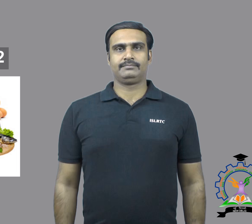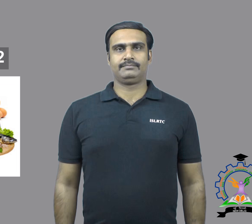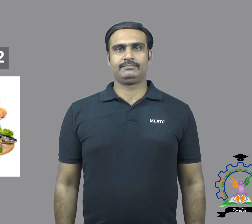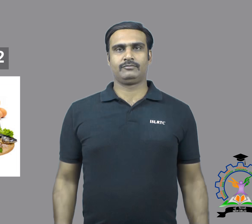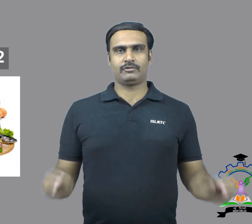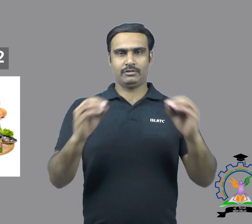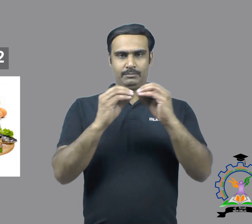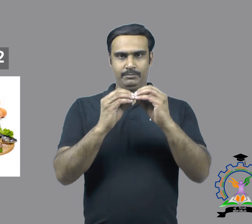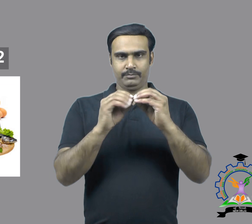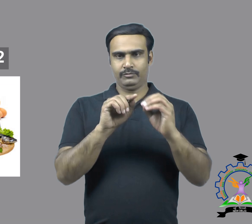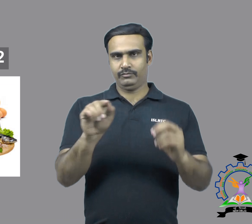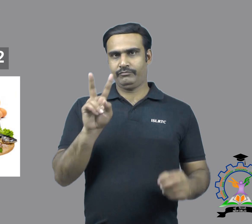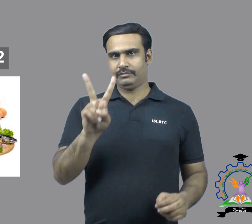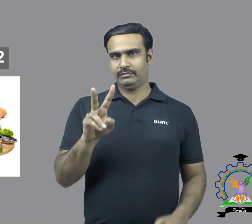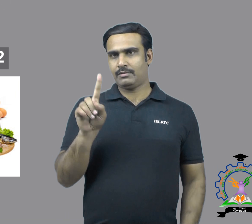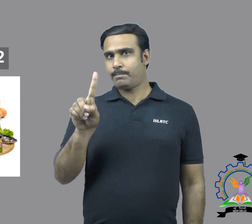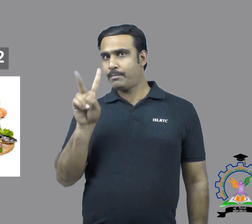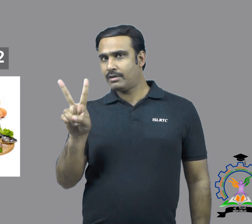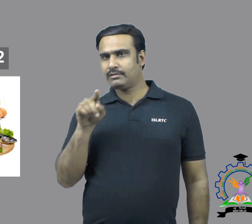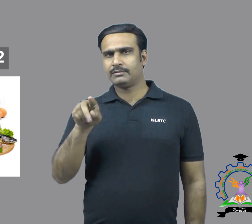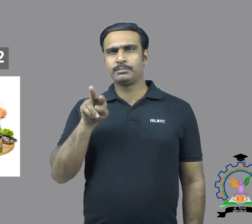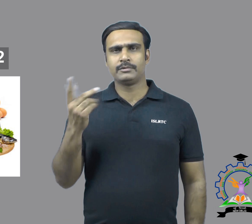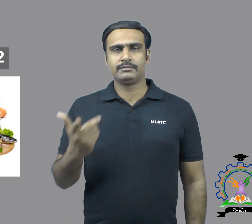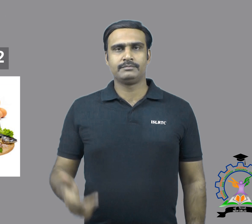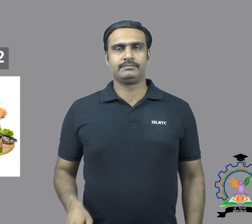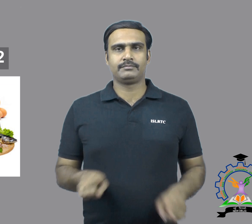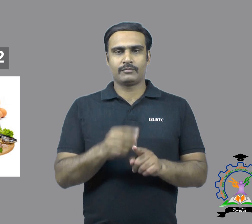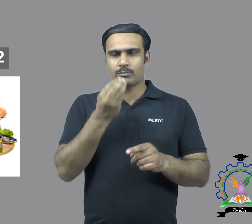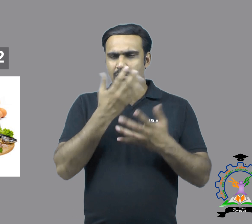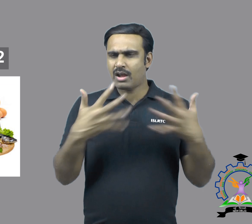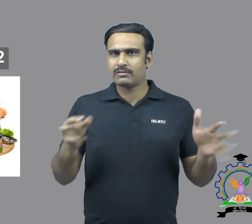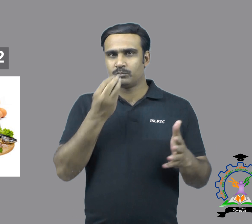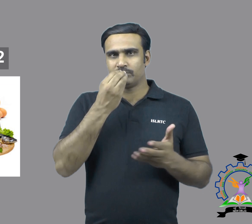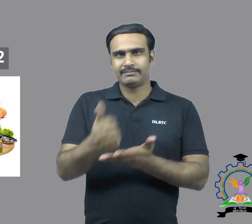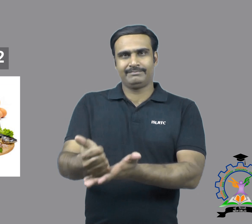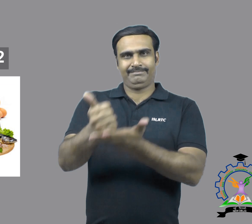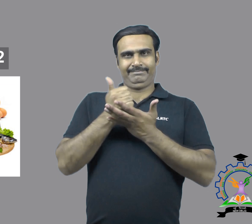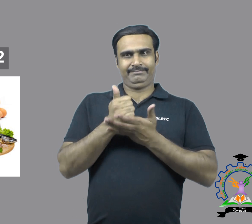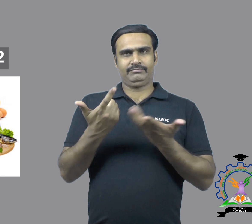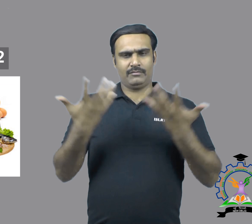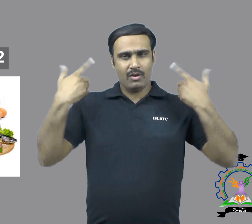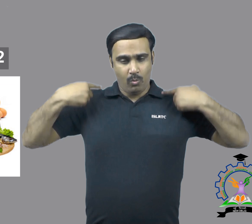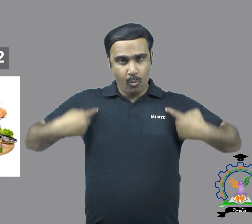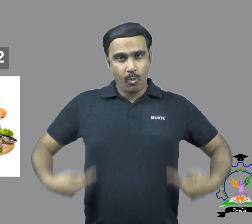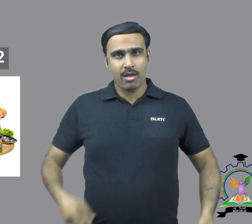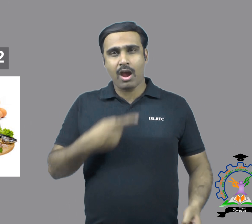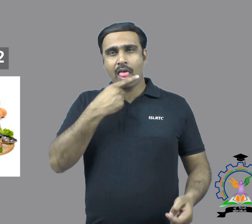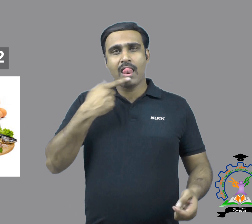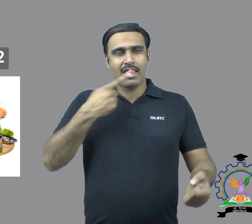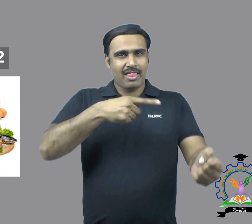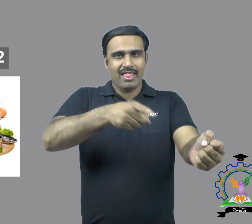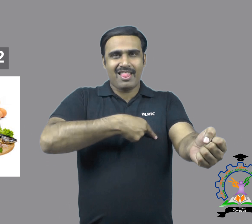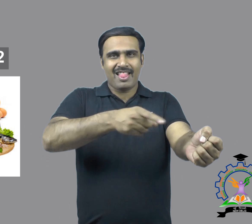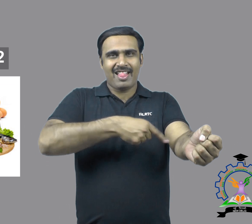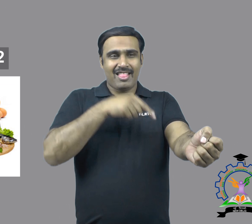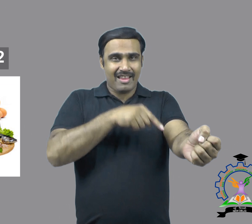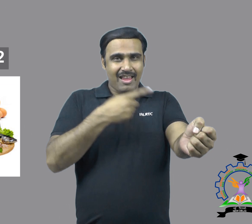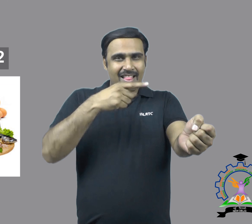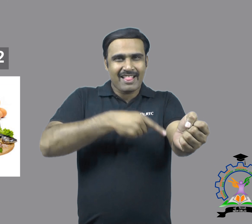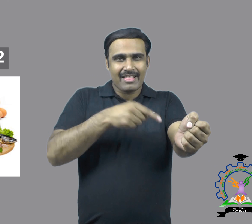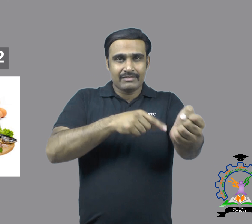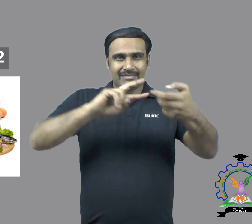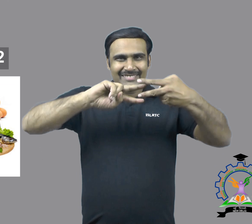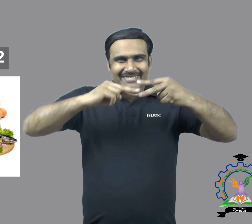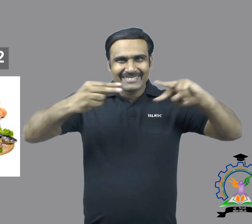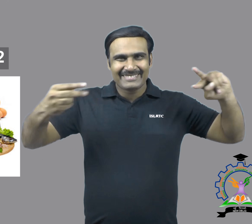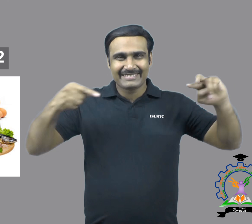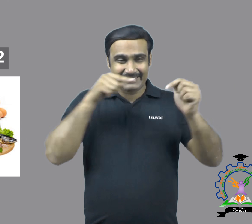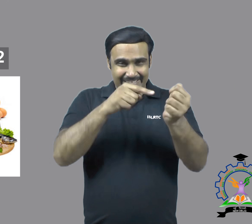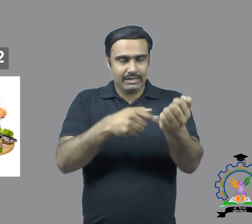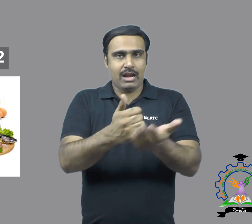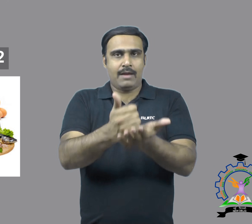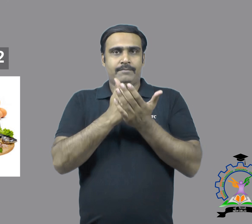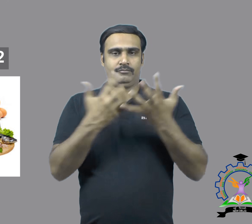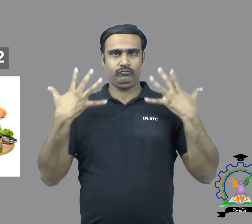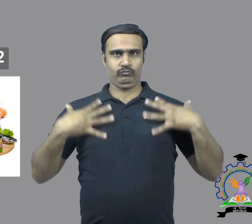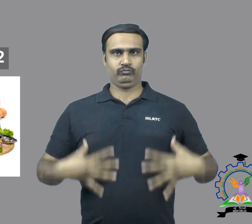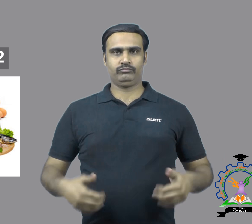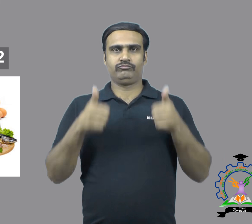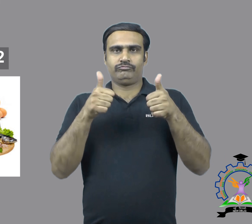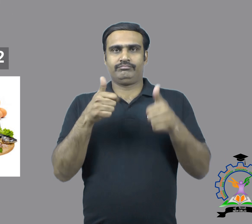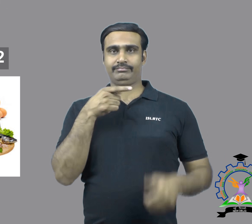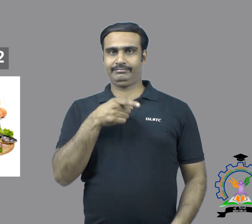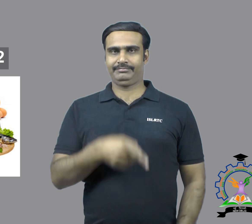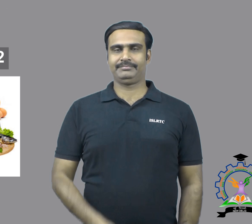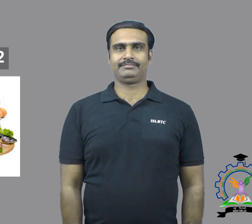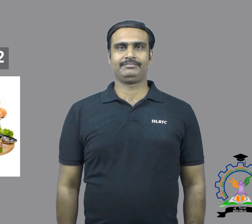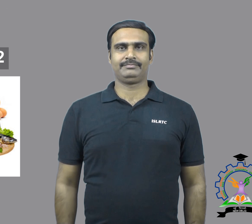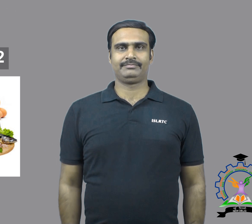Vitamin B12